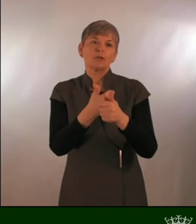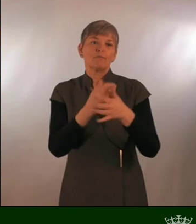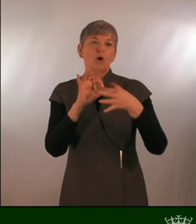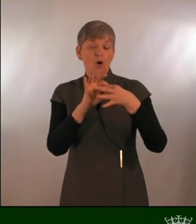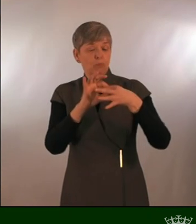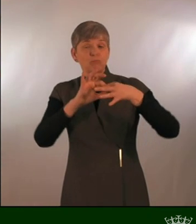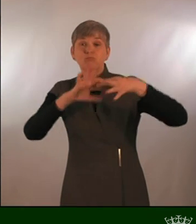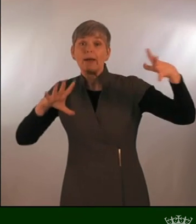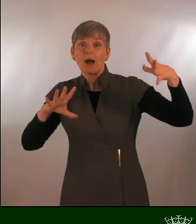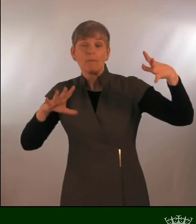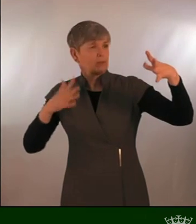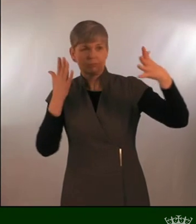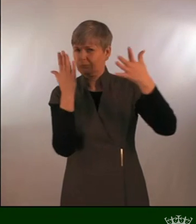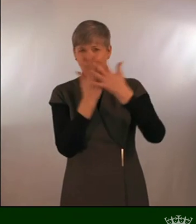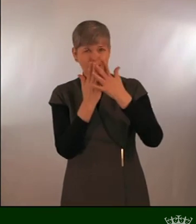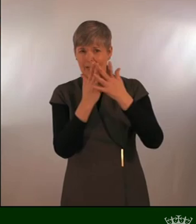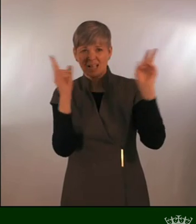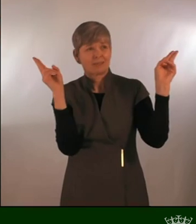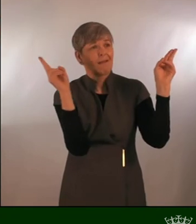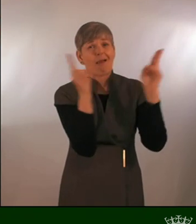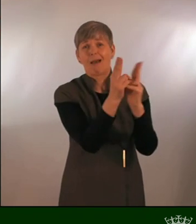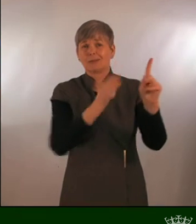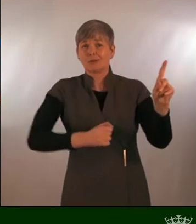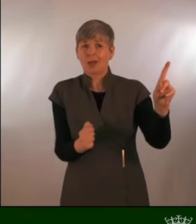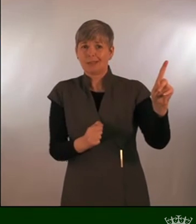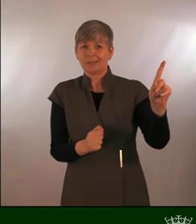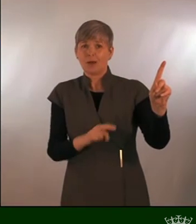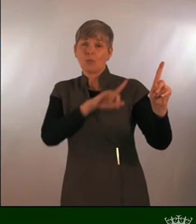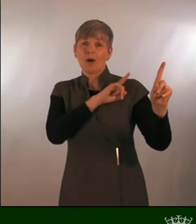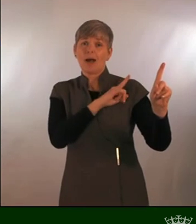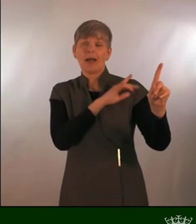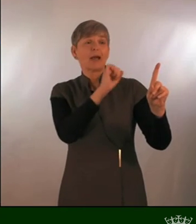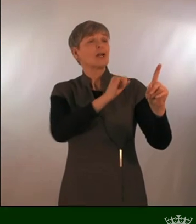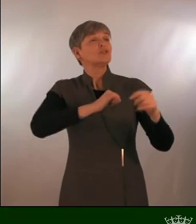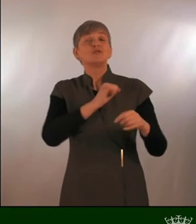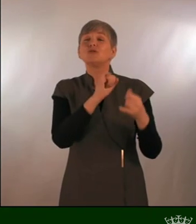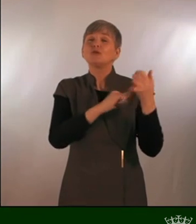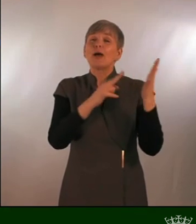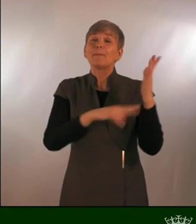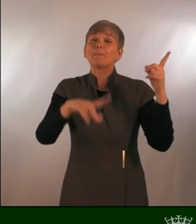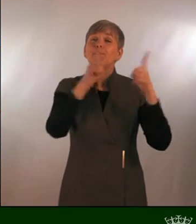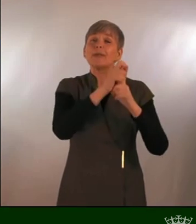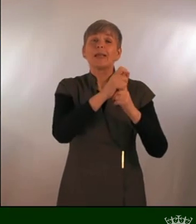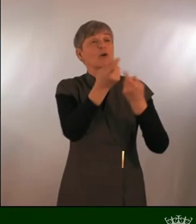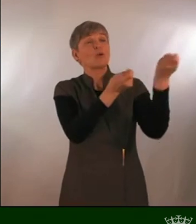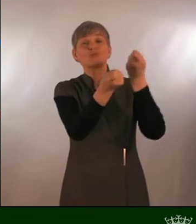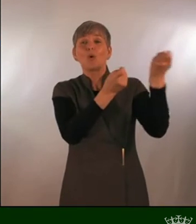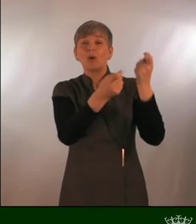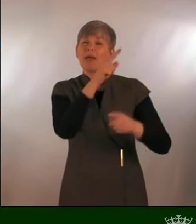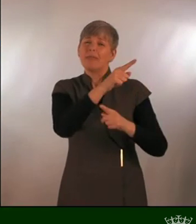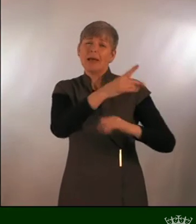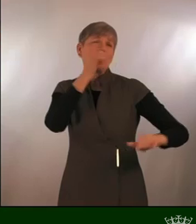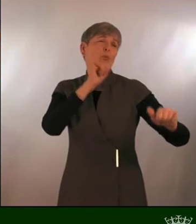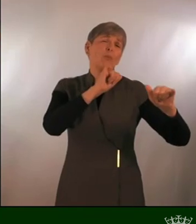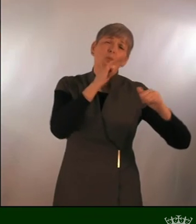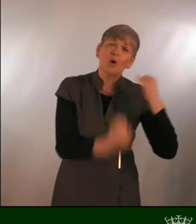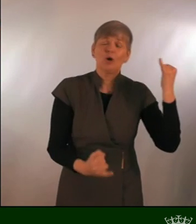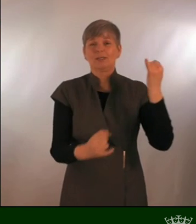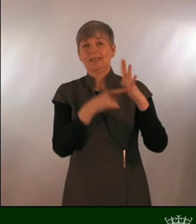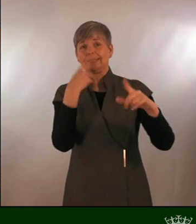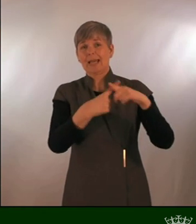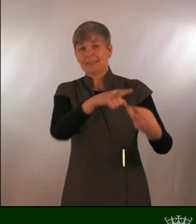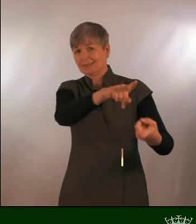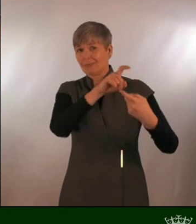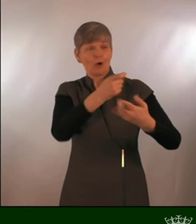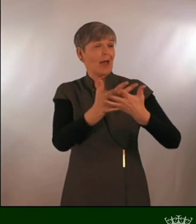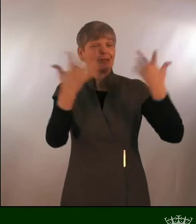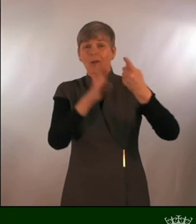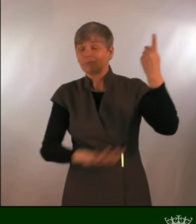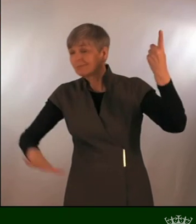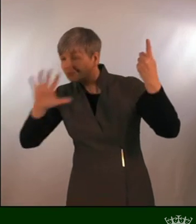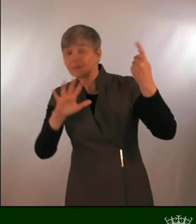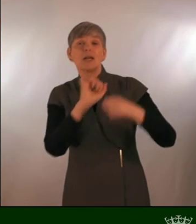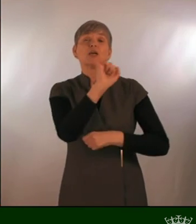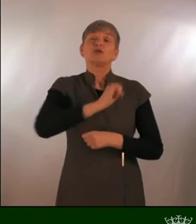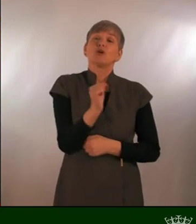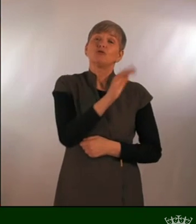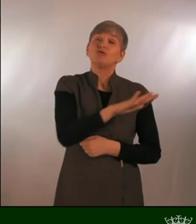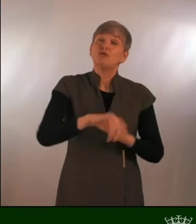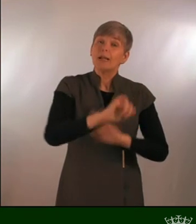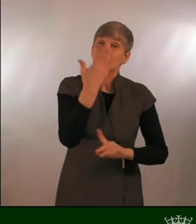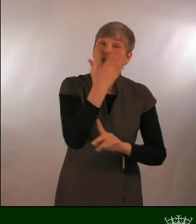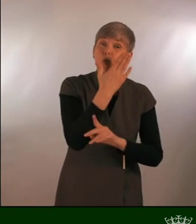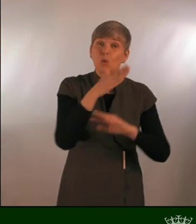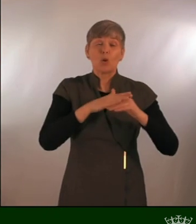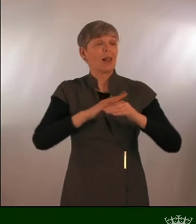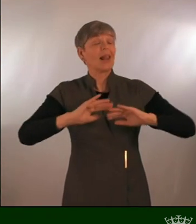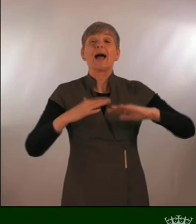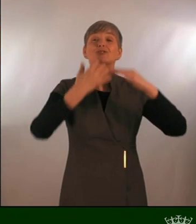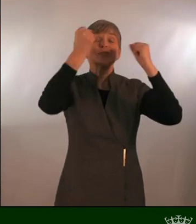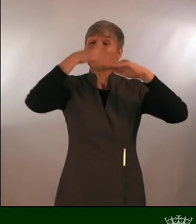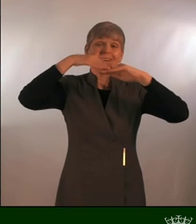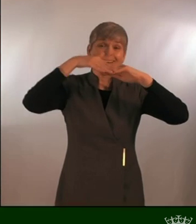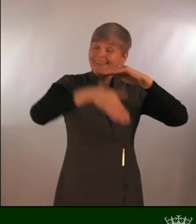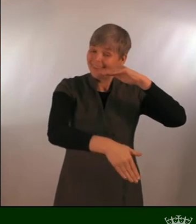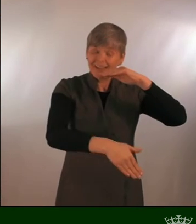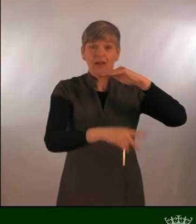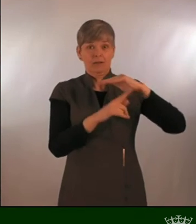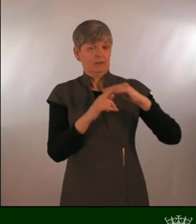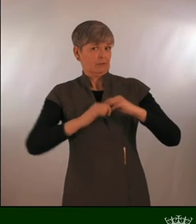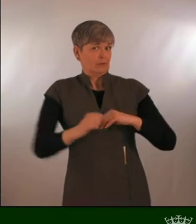Maybe that is because they have a Scottish nationalist party in charge that has the highest taxes anywhere in the United Kingdom, is failing Scottish children in their schools and is not running the Scottish health service in the way it should.